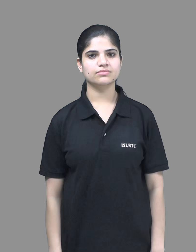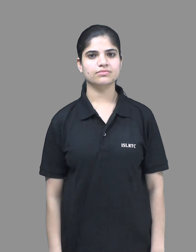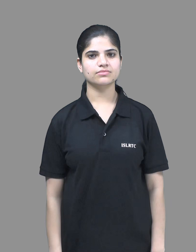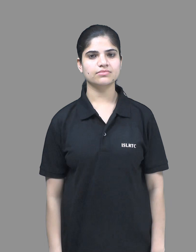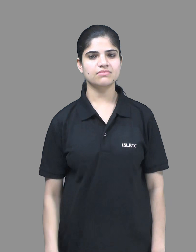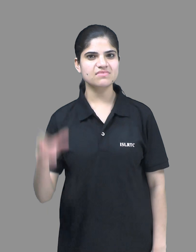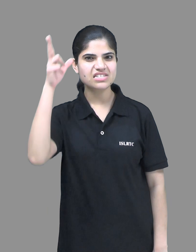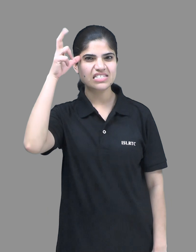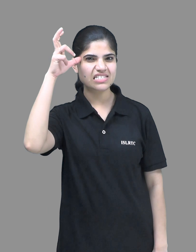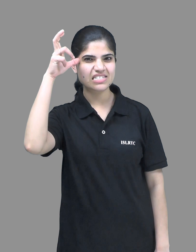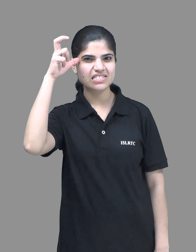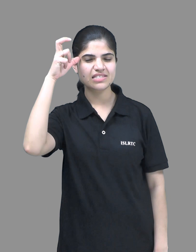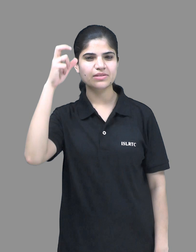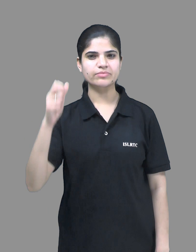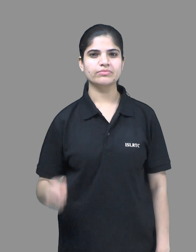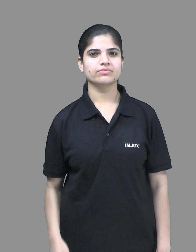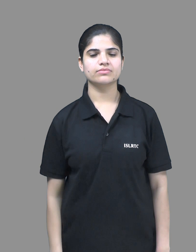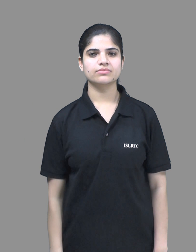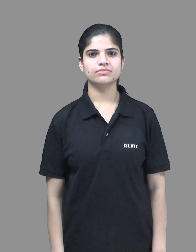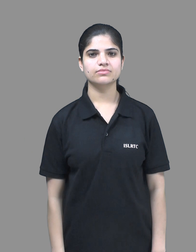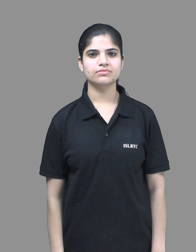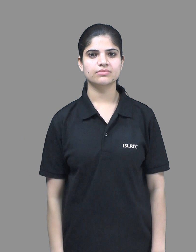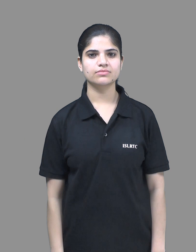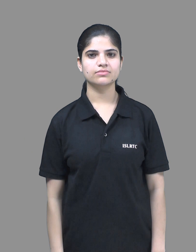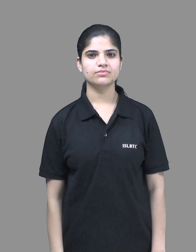Evil